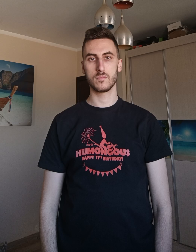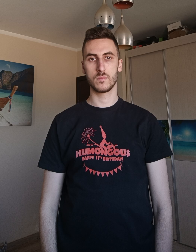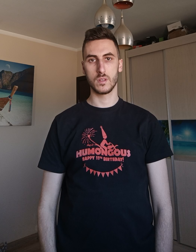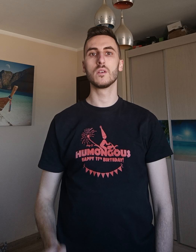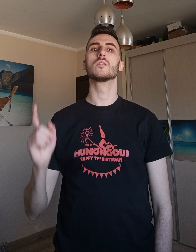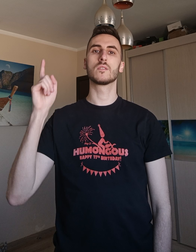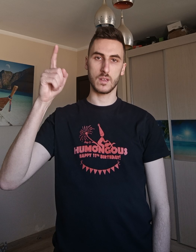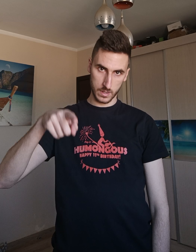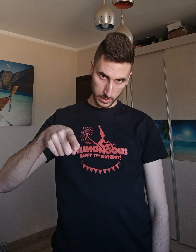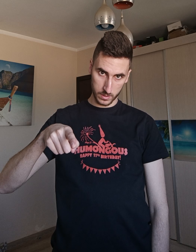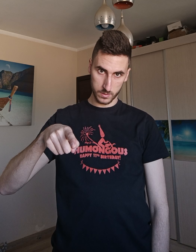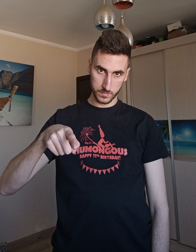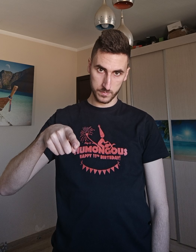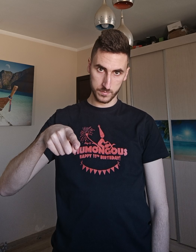צריך